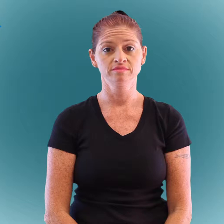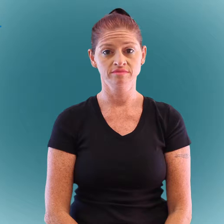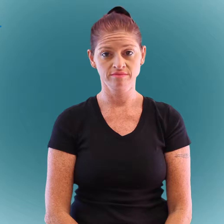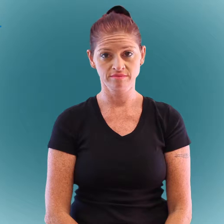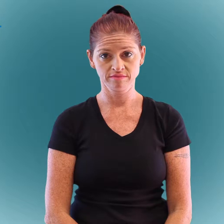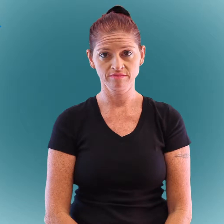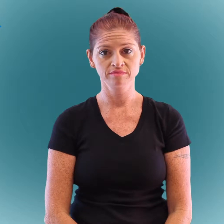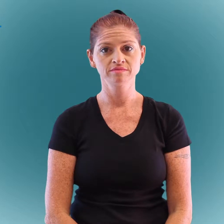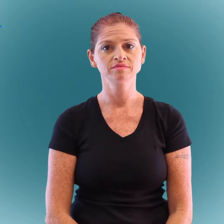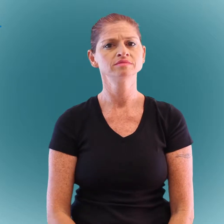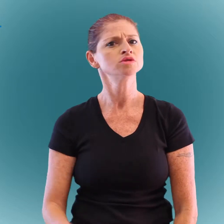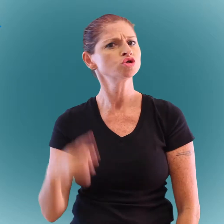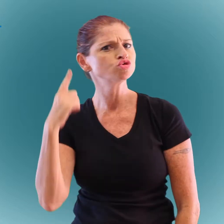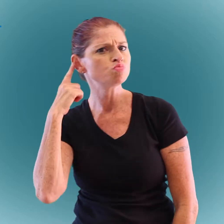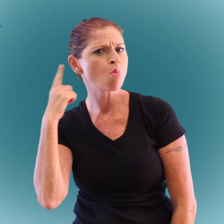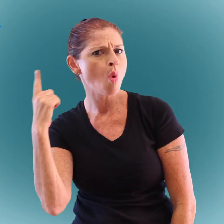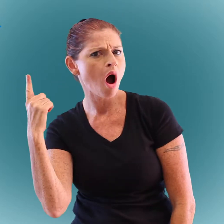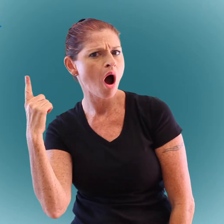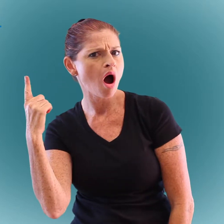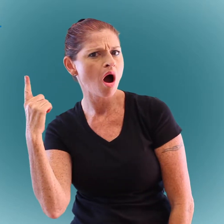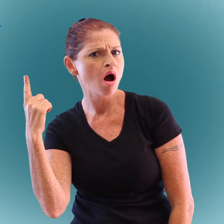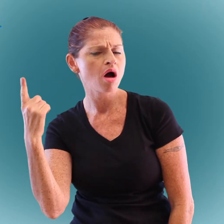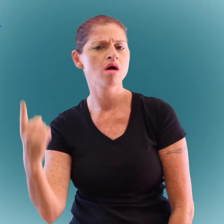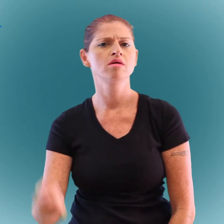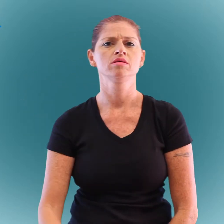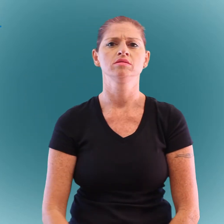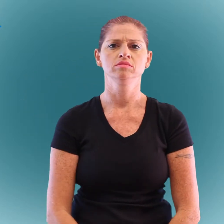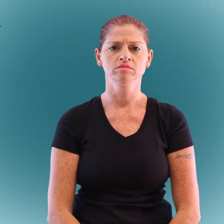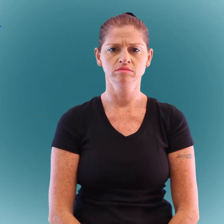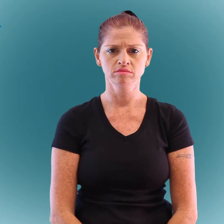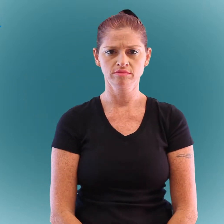לשמוע